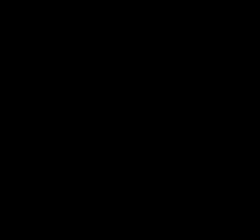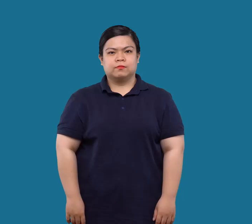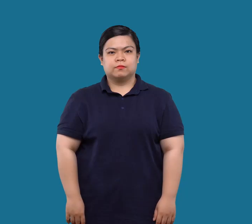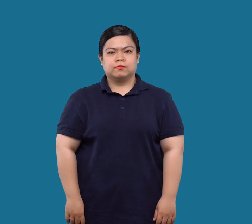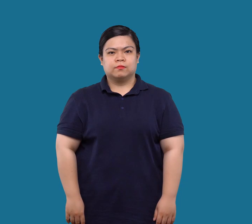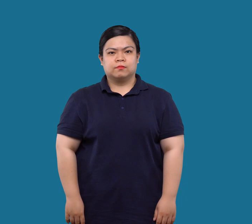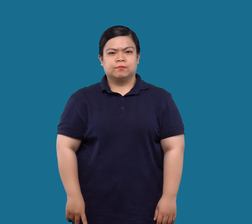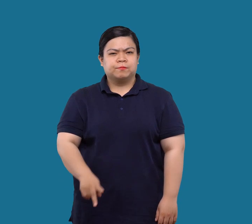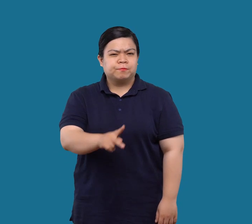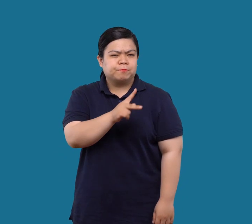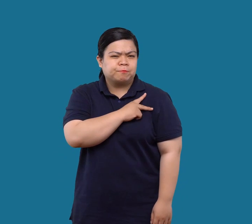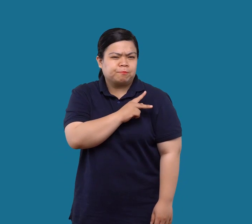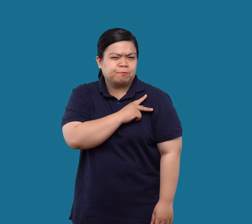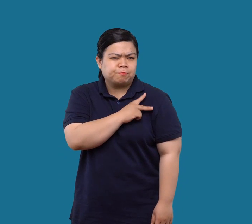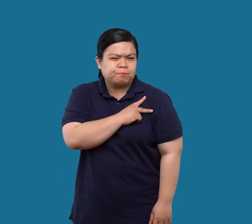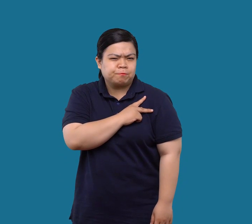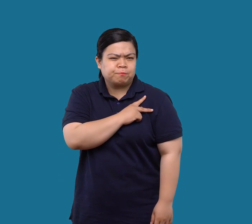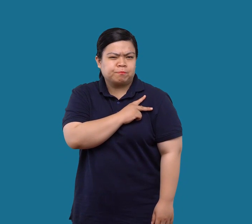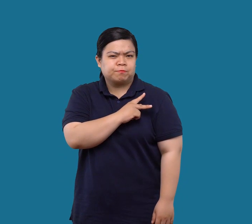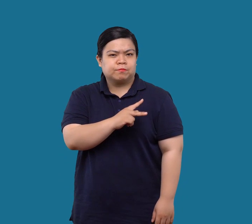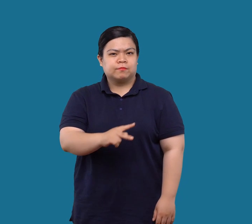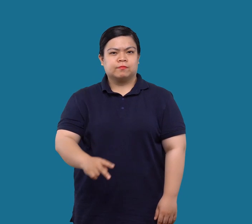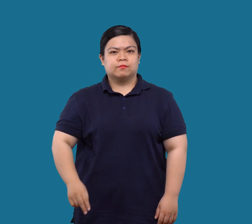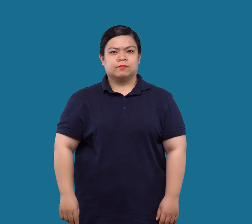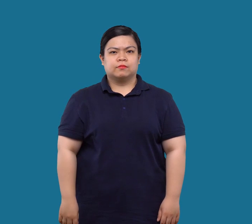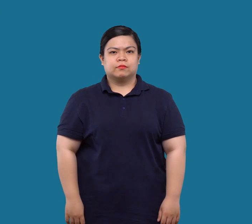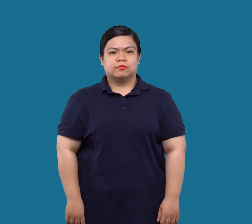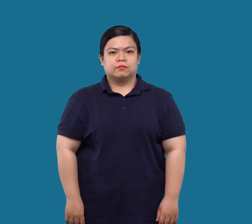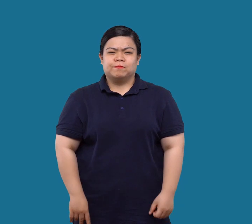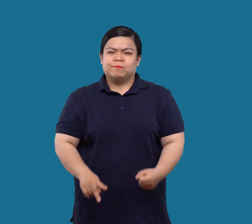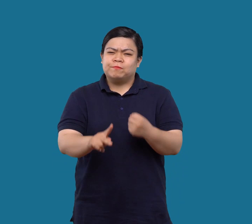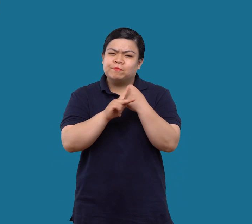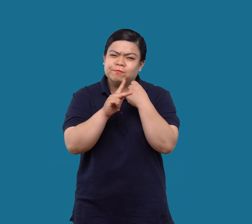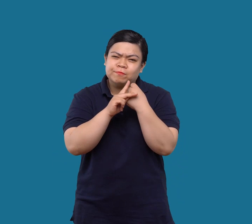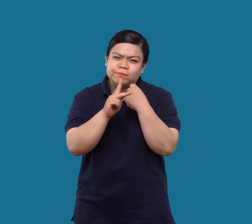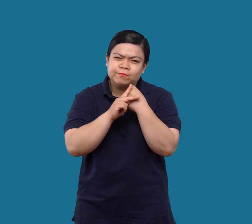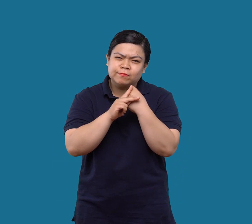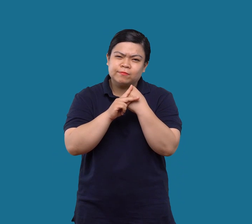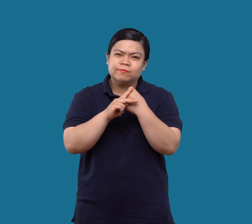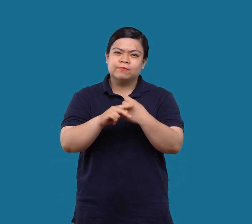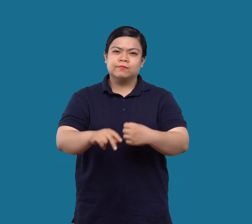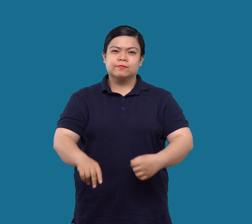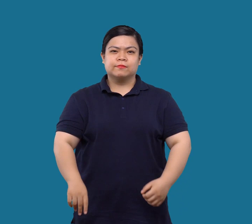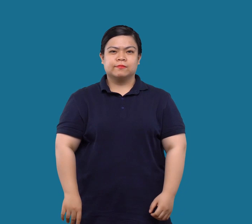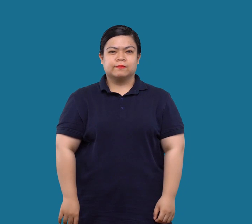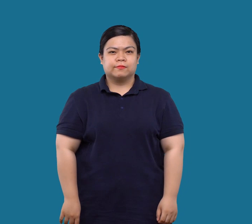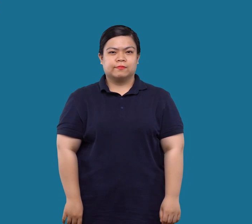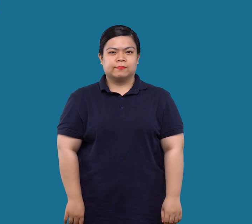tiết kiệm